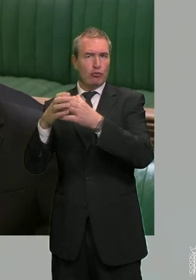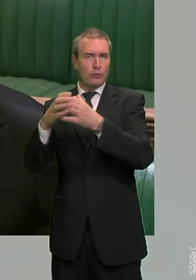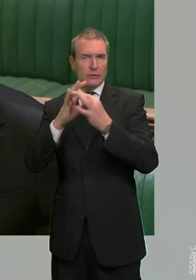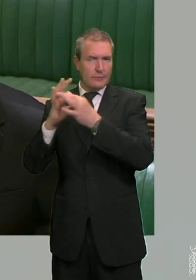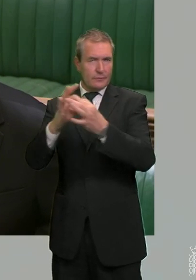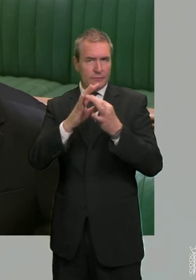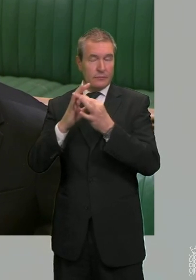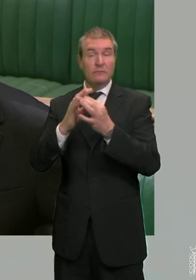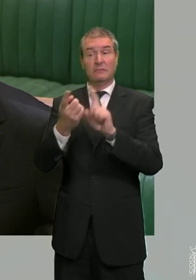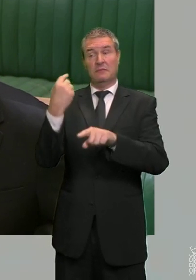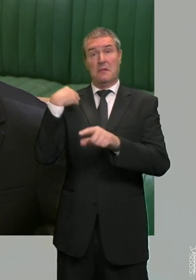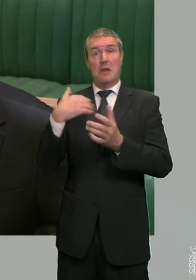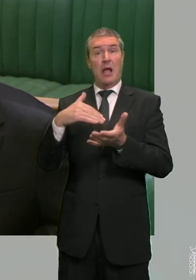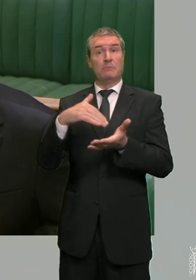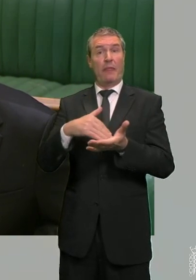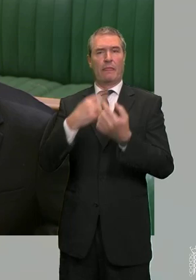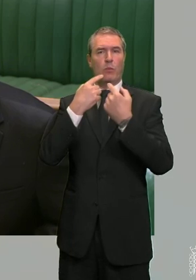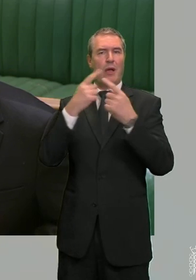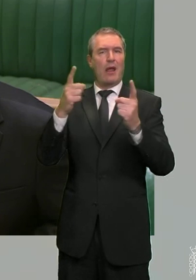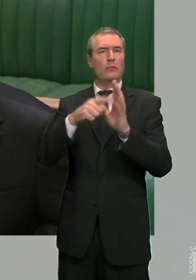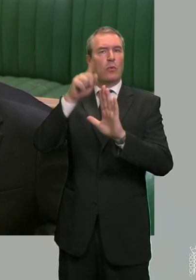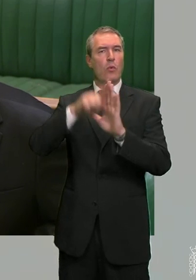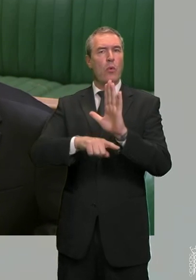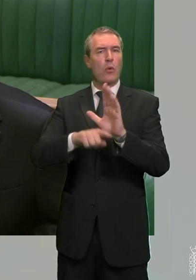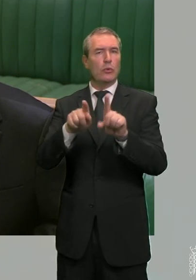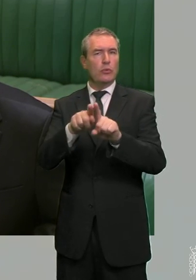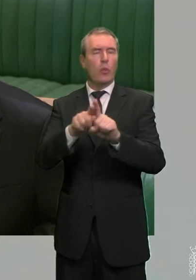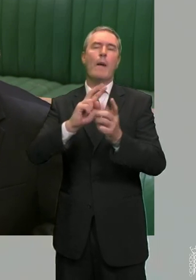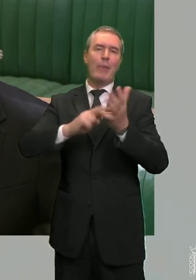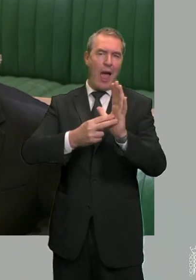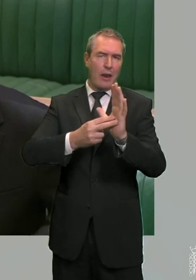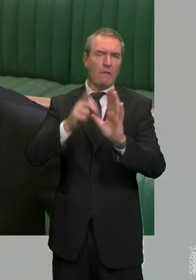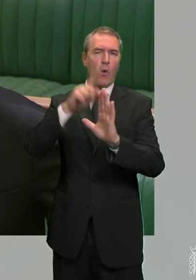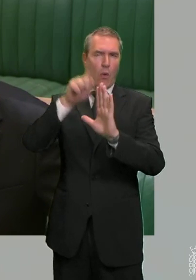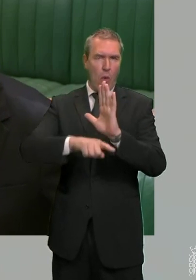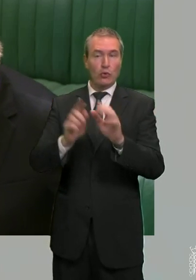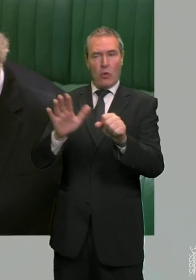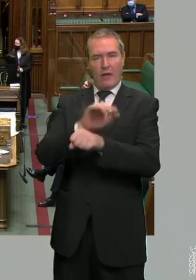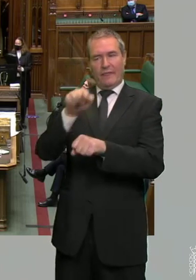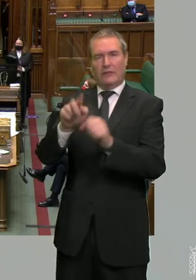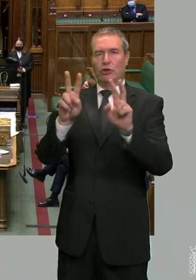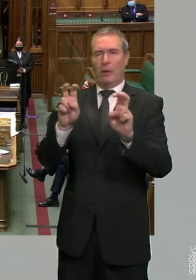Last month, we announced plans for legislation to address that very issue.